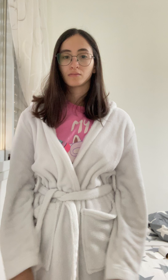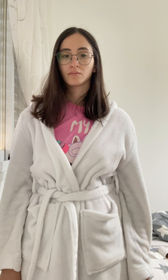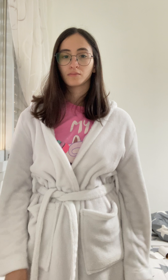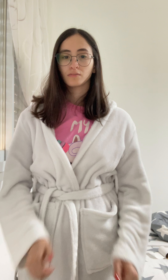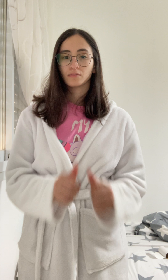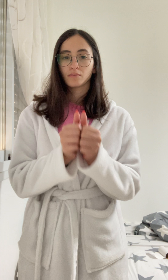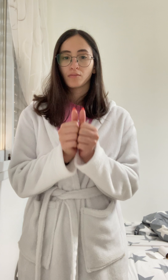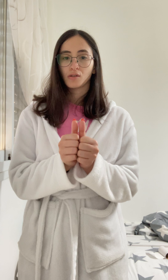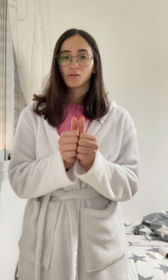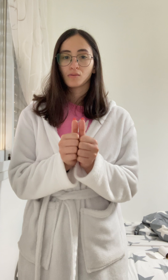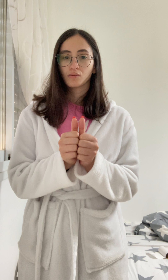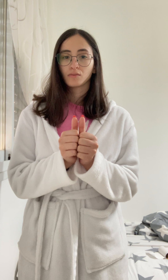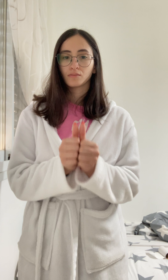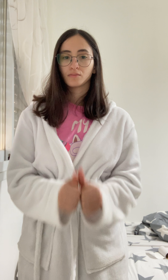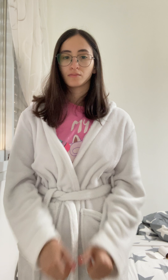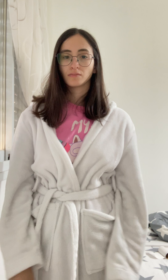חבר ה